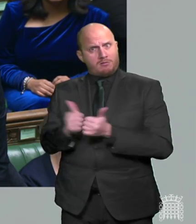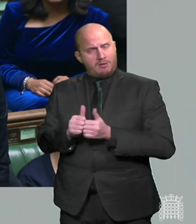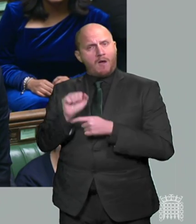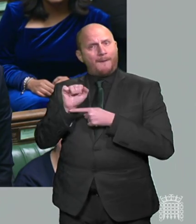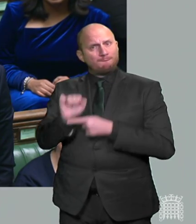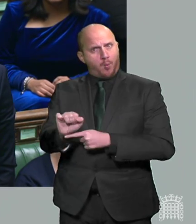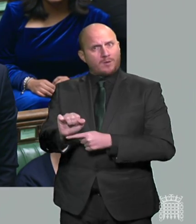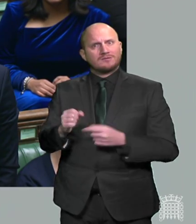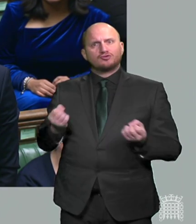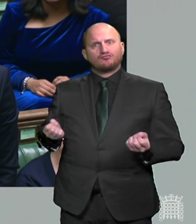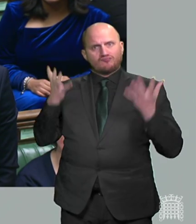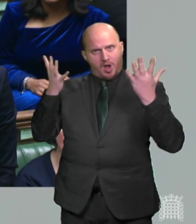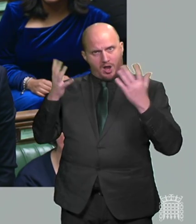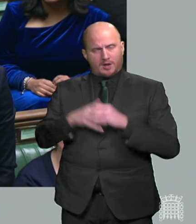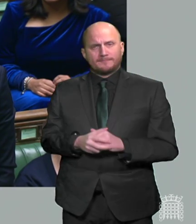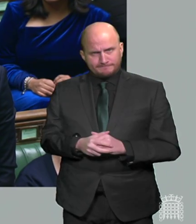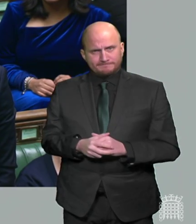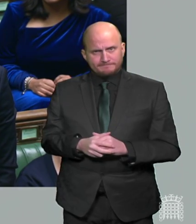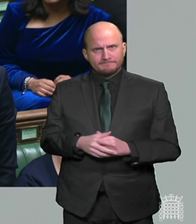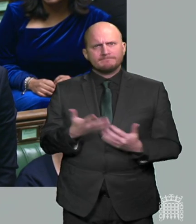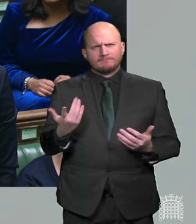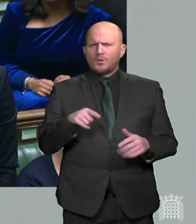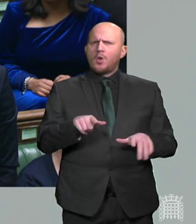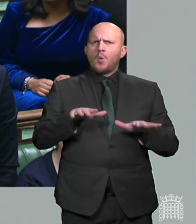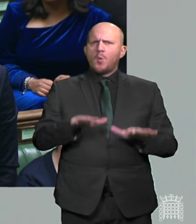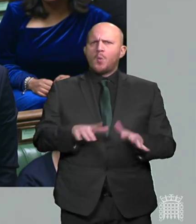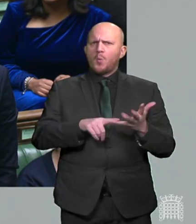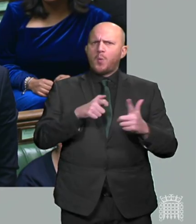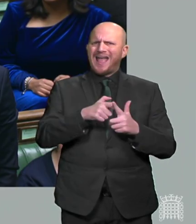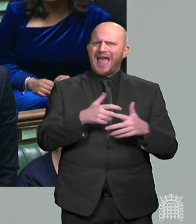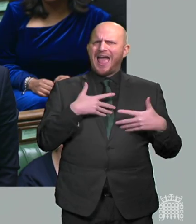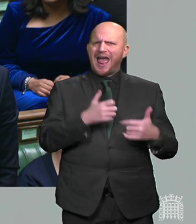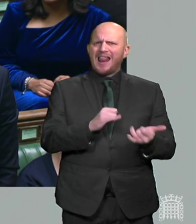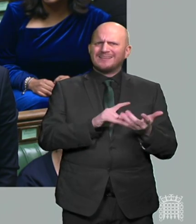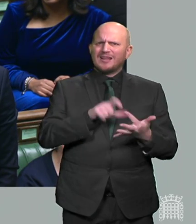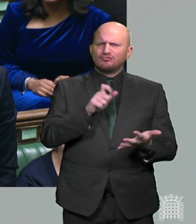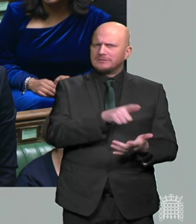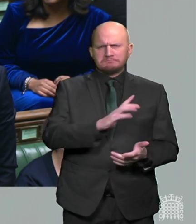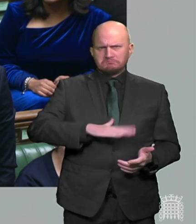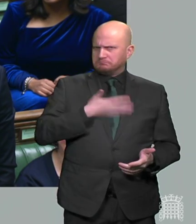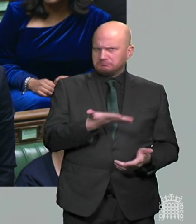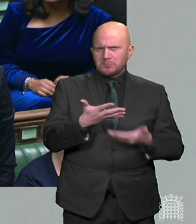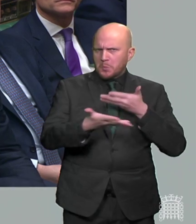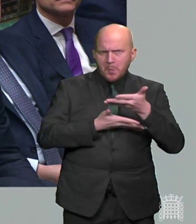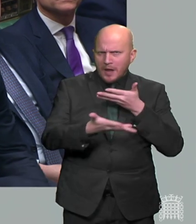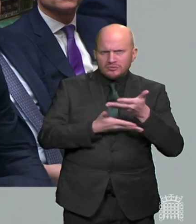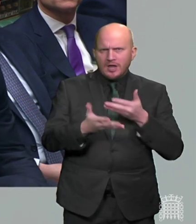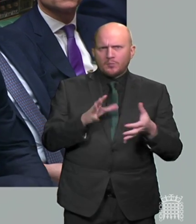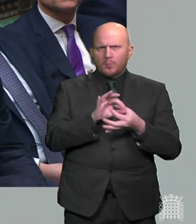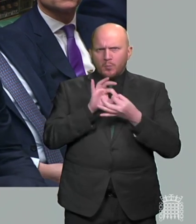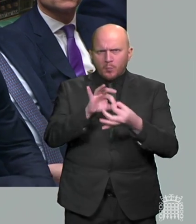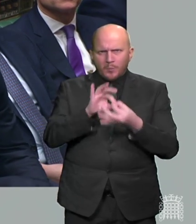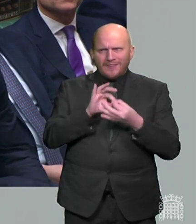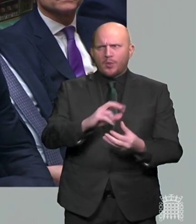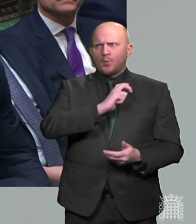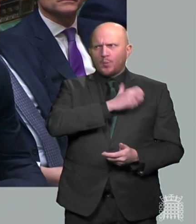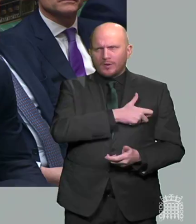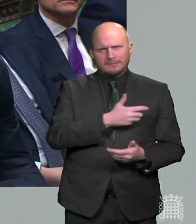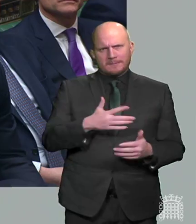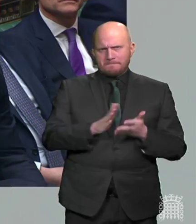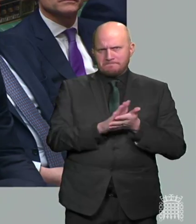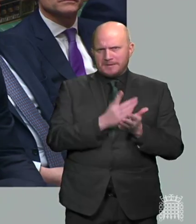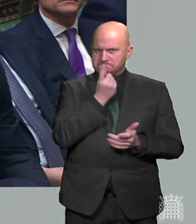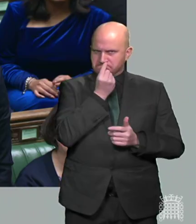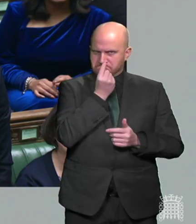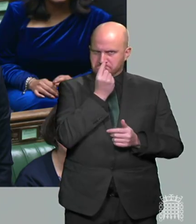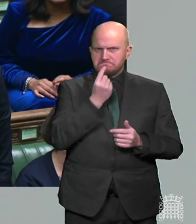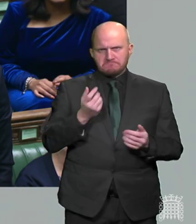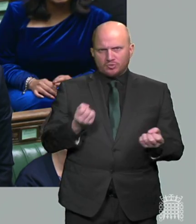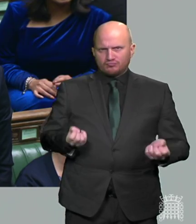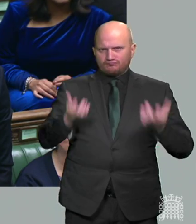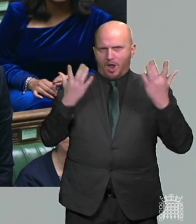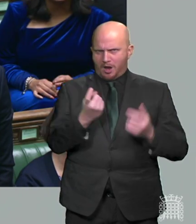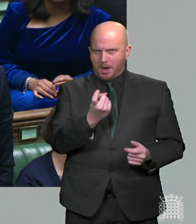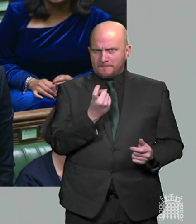By stark contrast, the UK Health Secretary appears completely unwilling to negotiate with unions on pay, and strike action is very much still on the table.